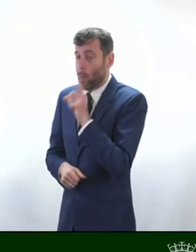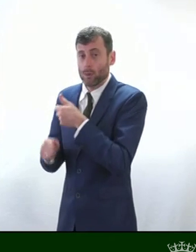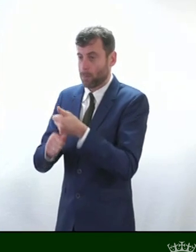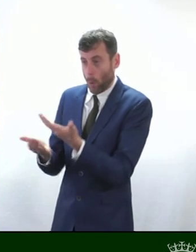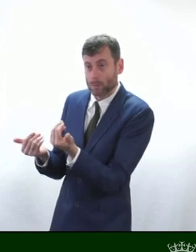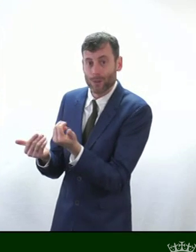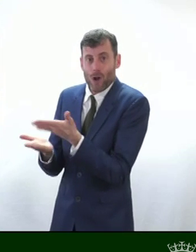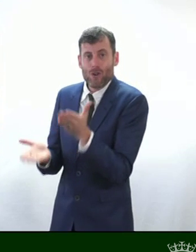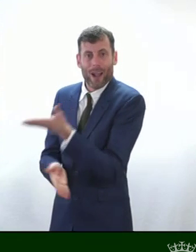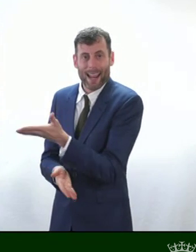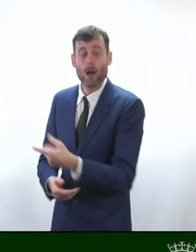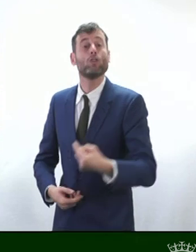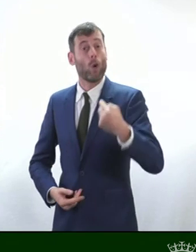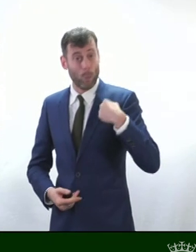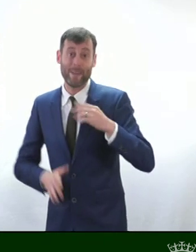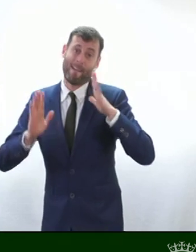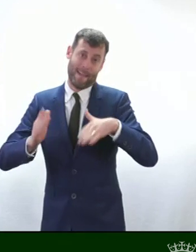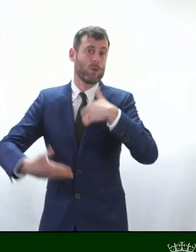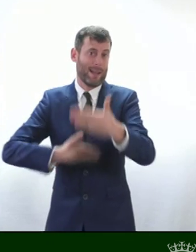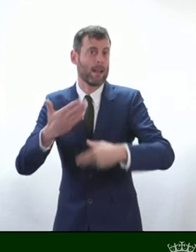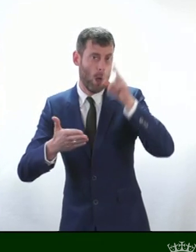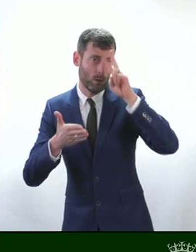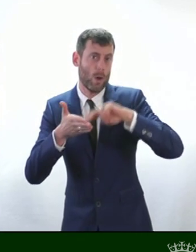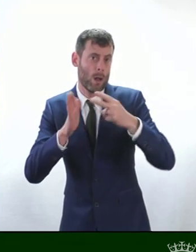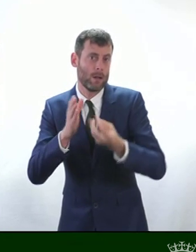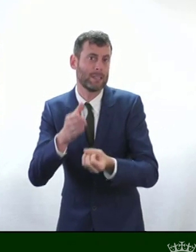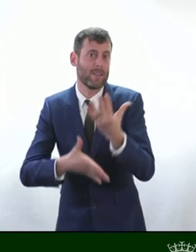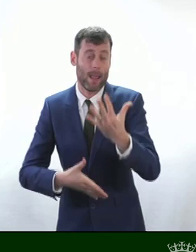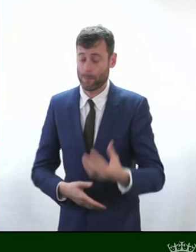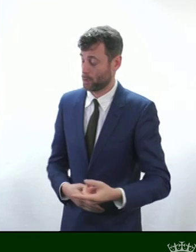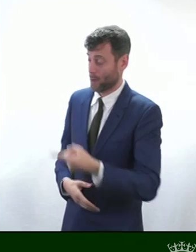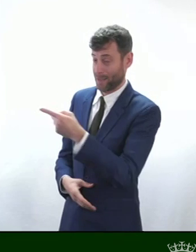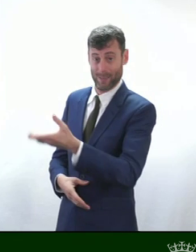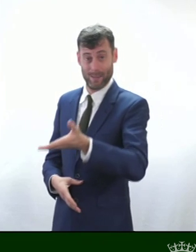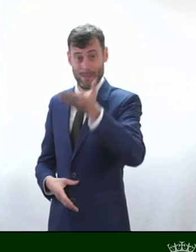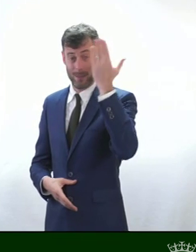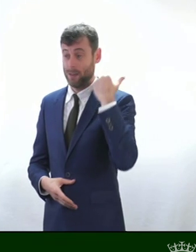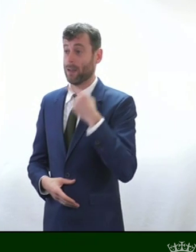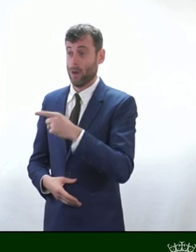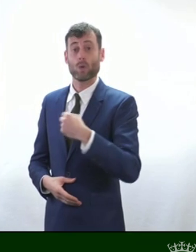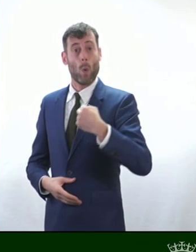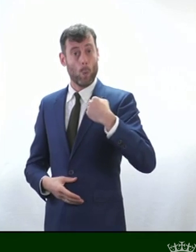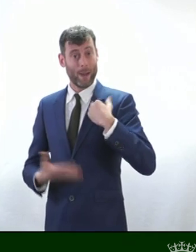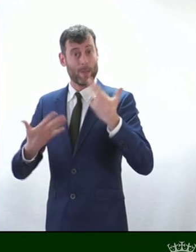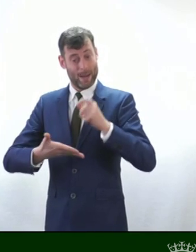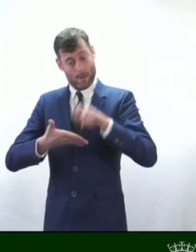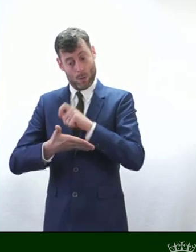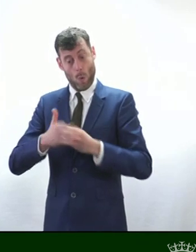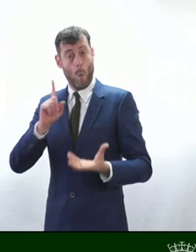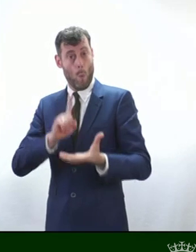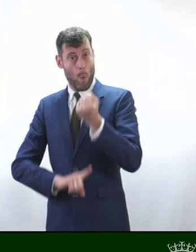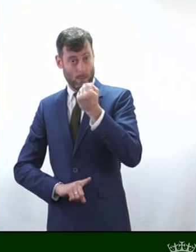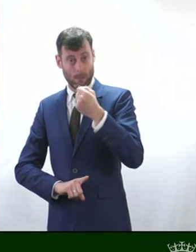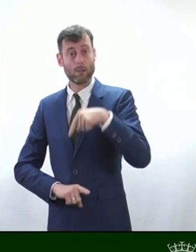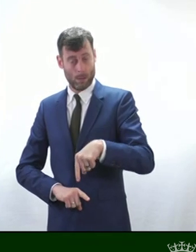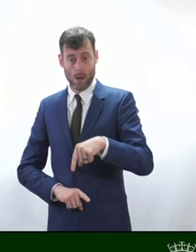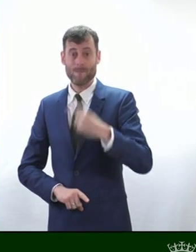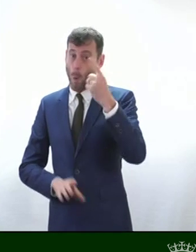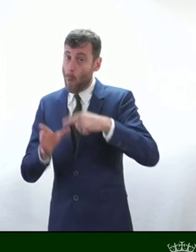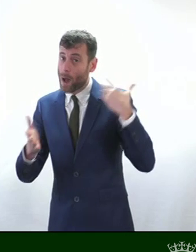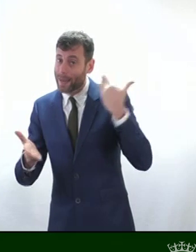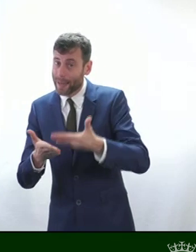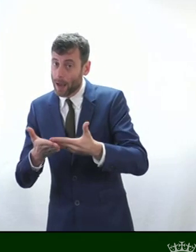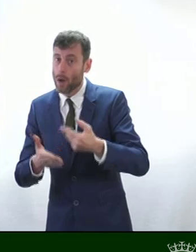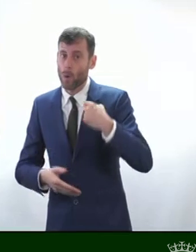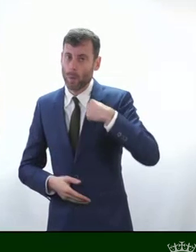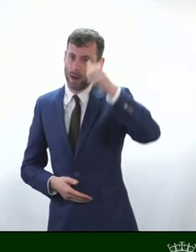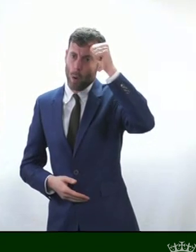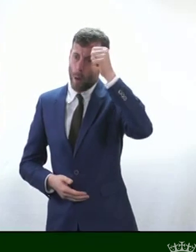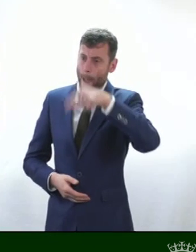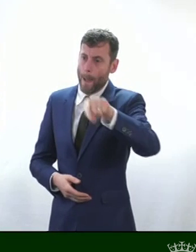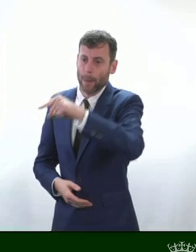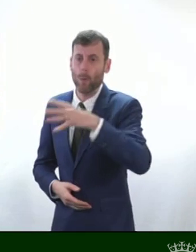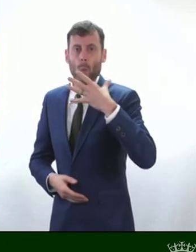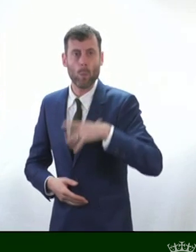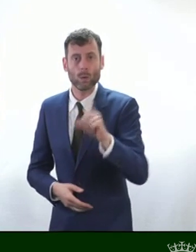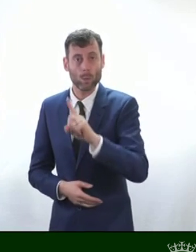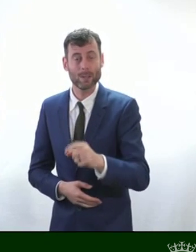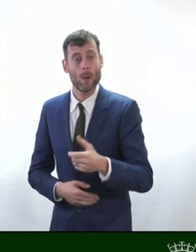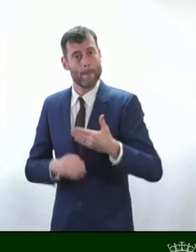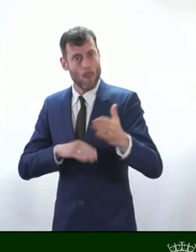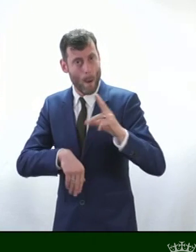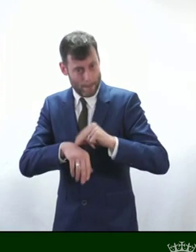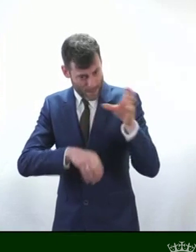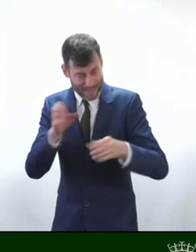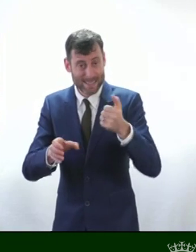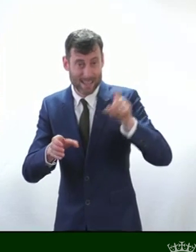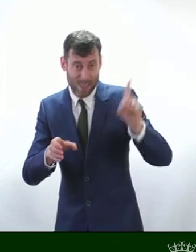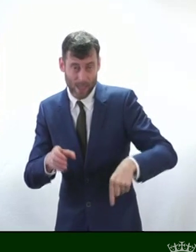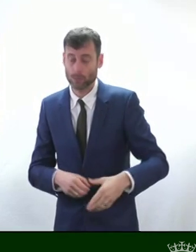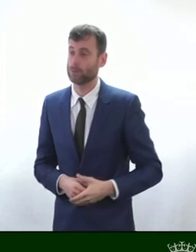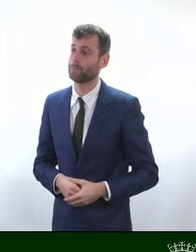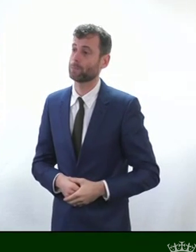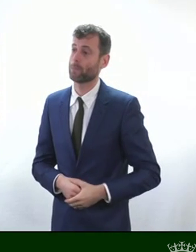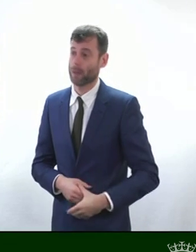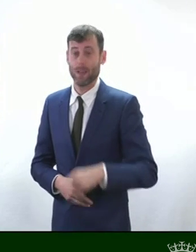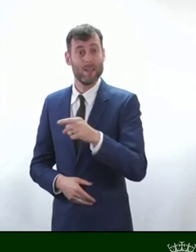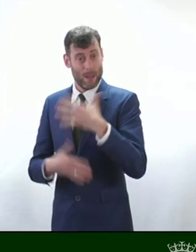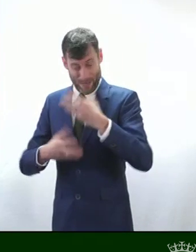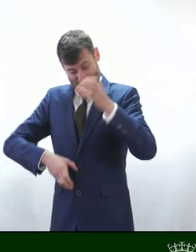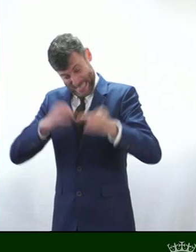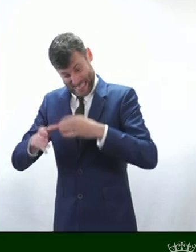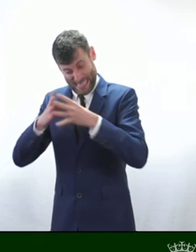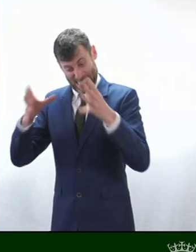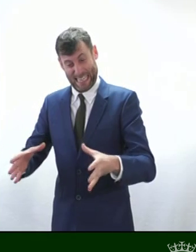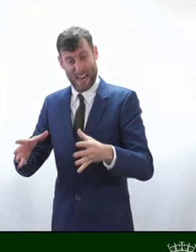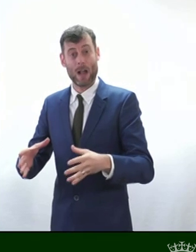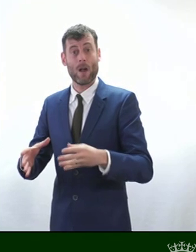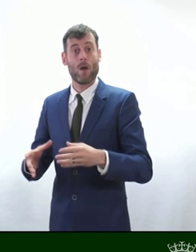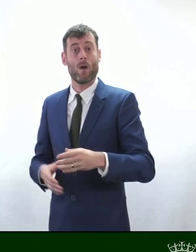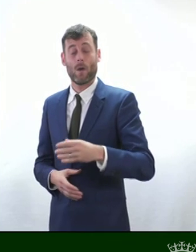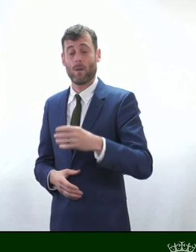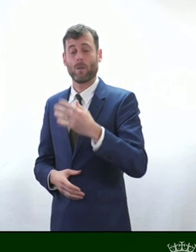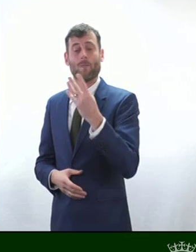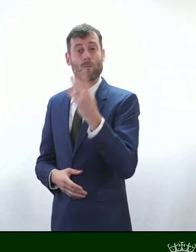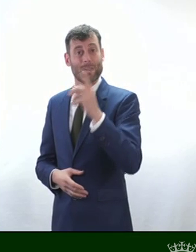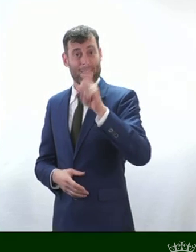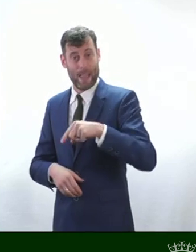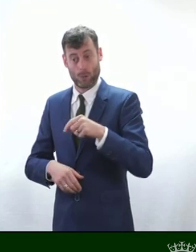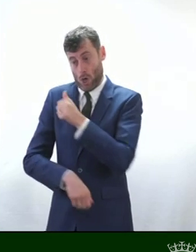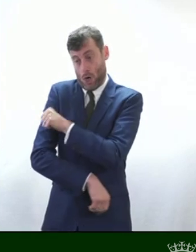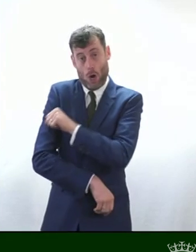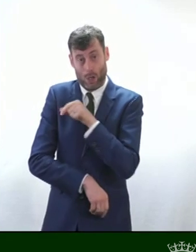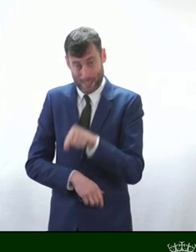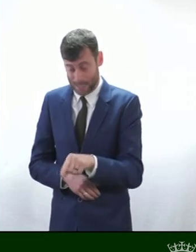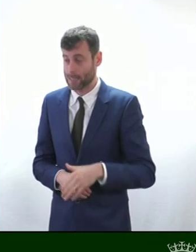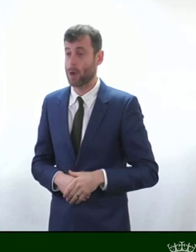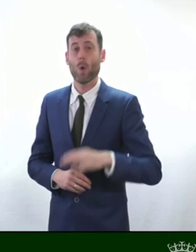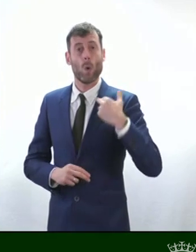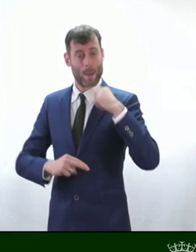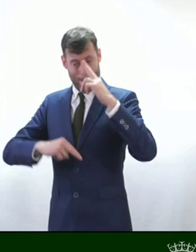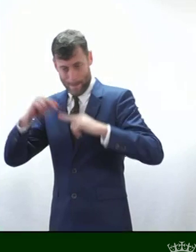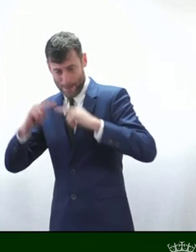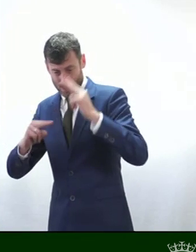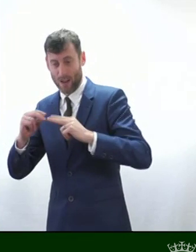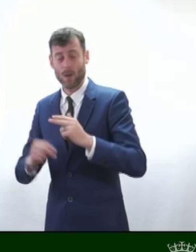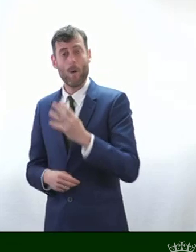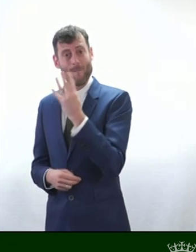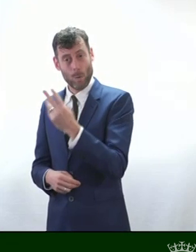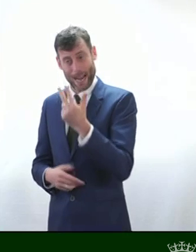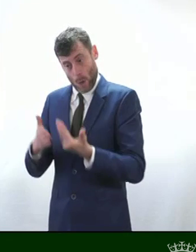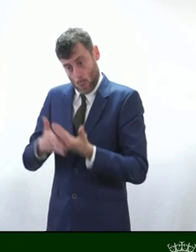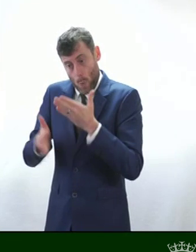As he says, it is a year since this people’s Government were elected and I am very proud that we are delivering on the people’s priorities: 6,000 of the 20,000 police officers; 14,800 of the 50,000 nurses already; and we are getting on with building every one of the 40 hospitals—it is about 48 hospitals—that we are going to